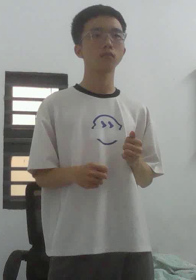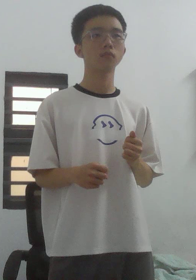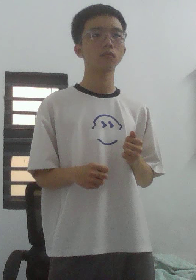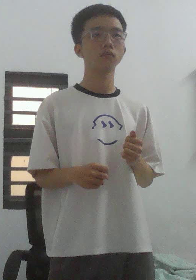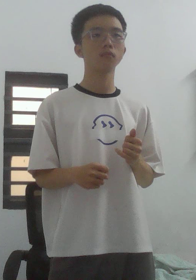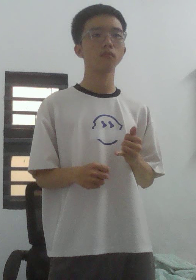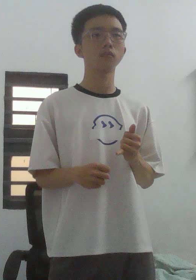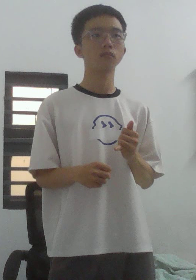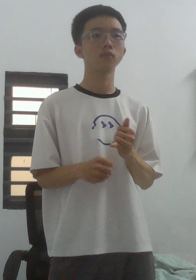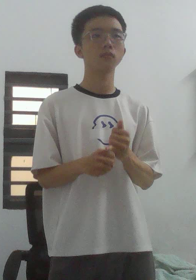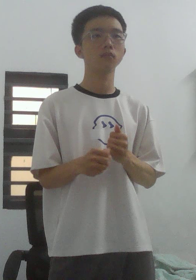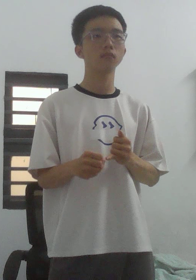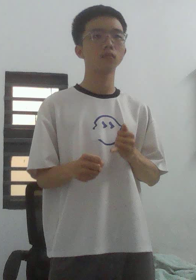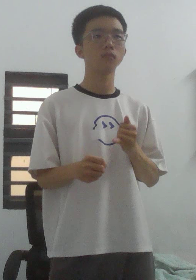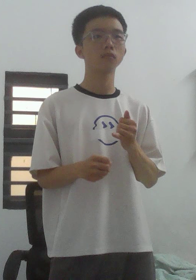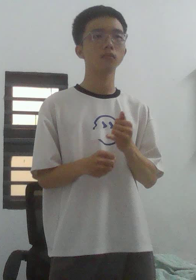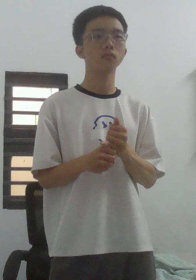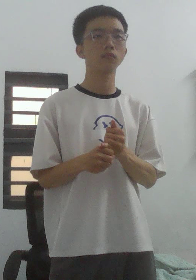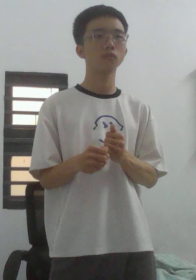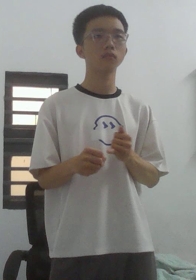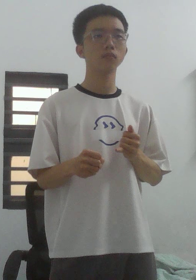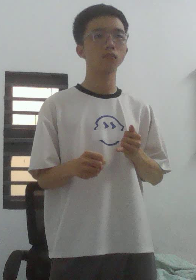cuoi nam